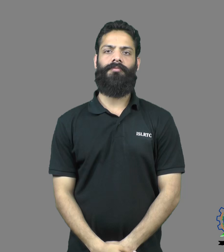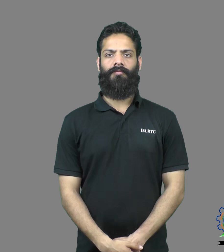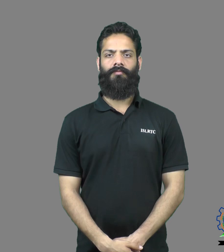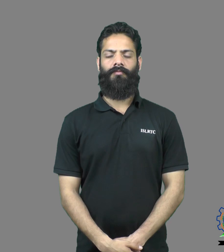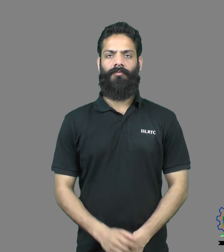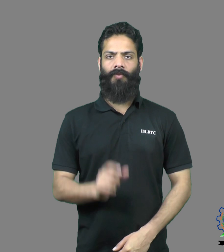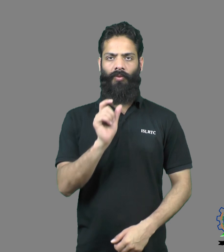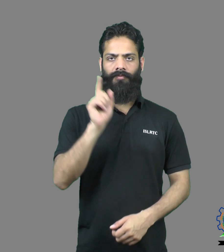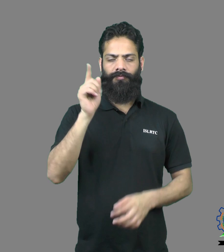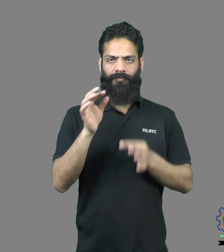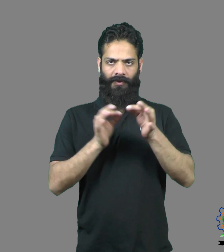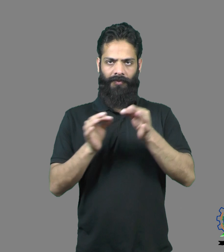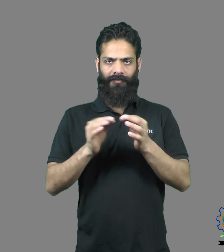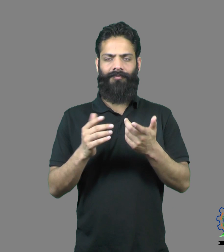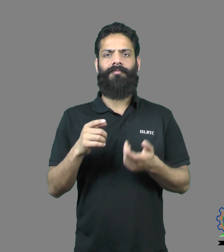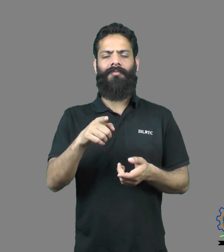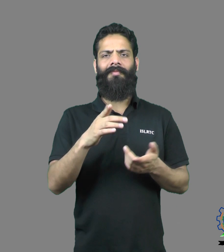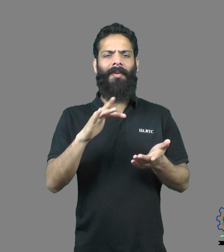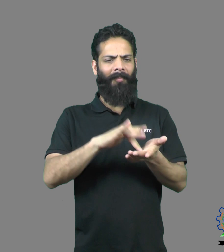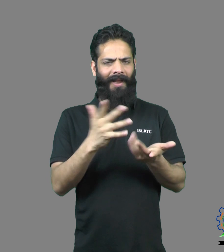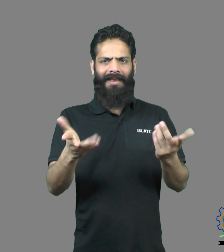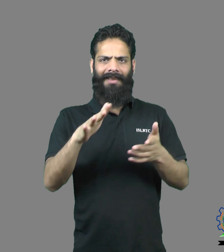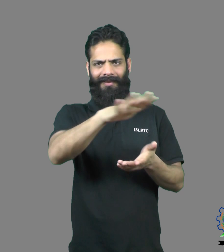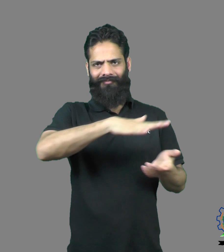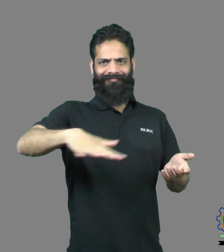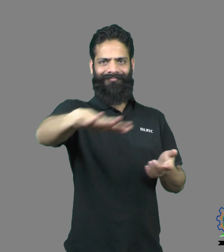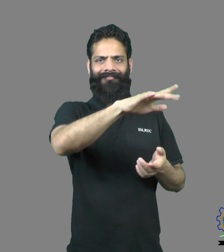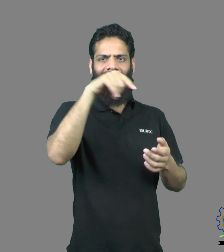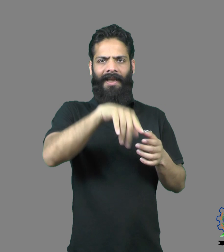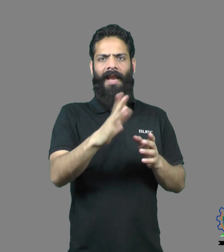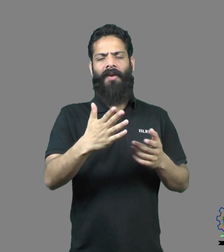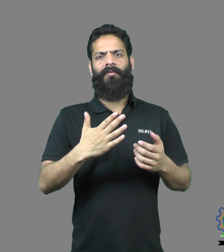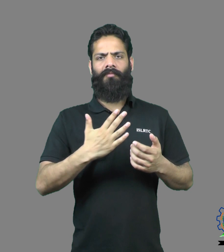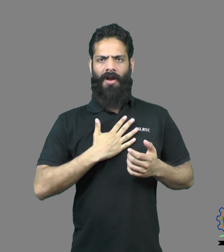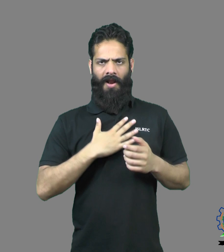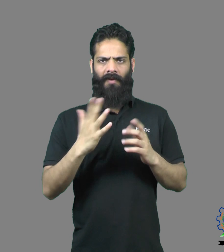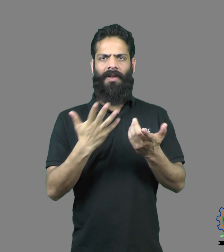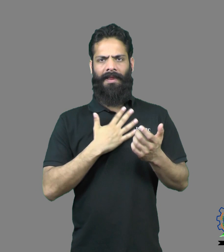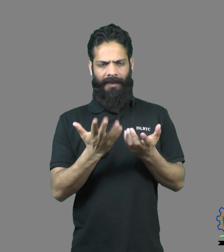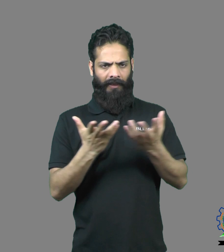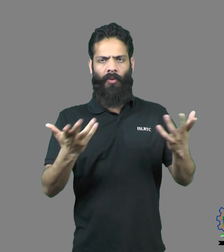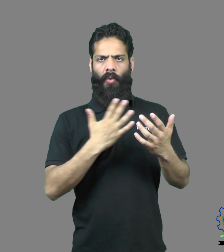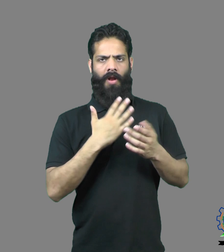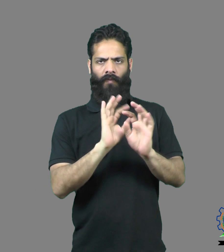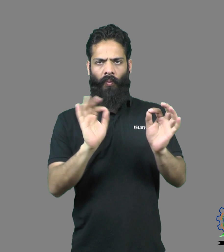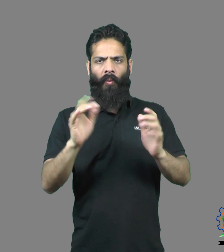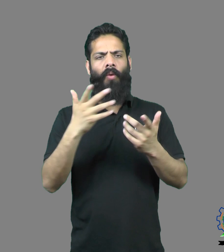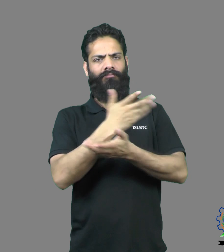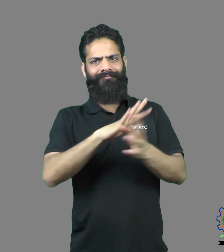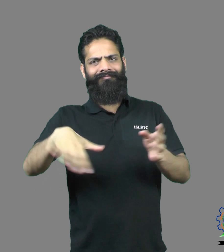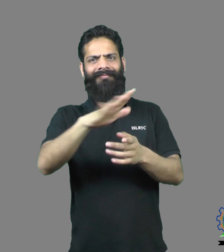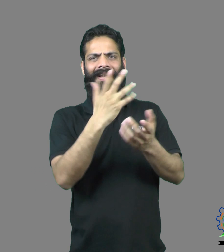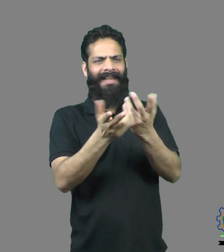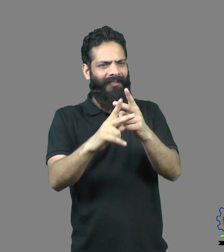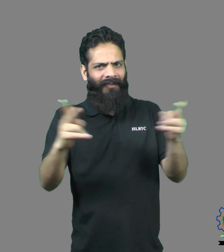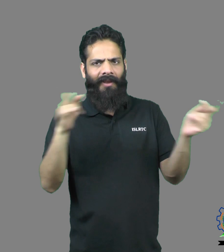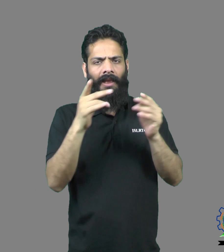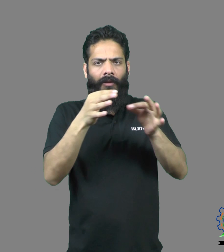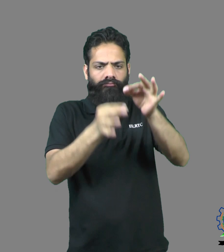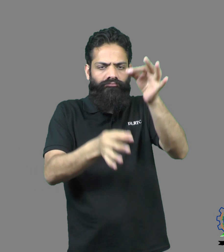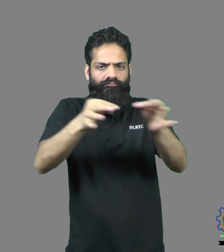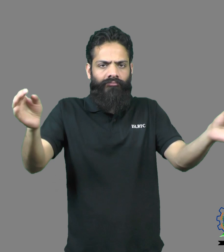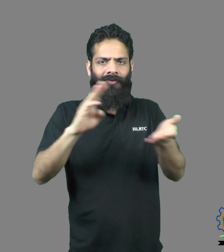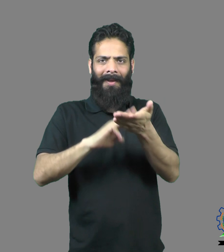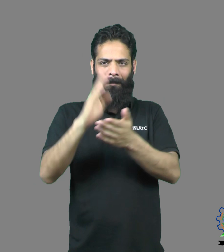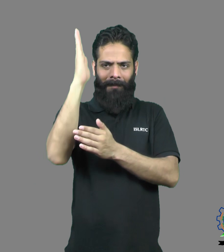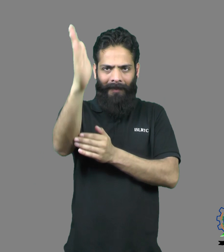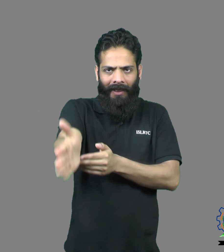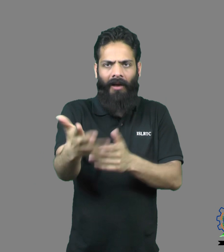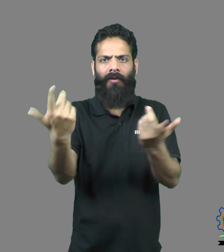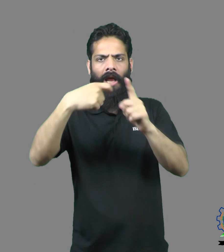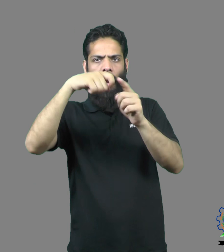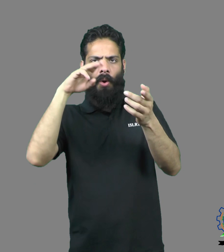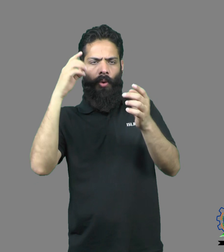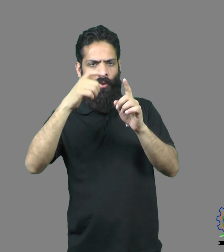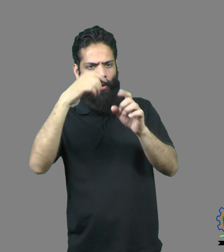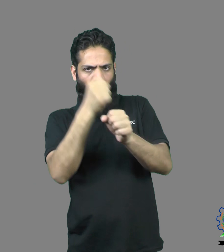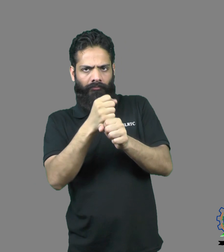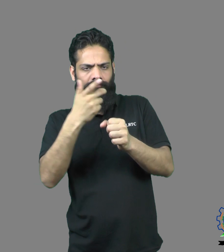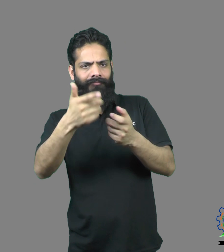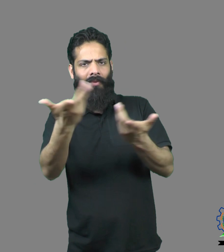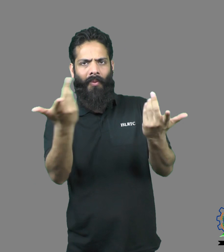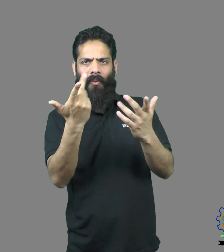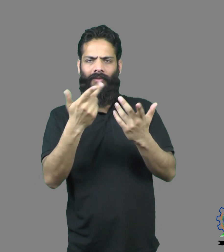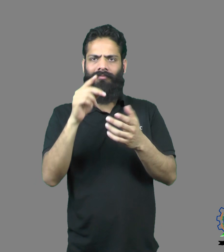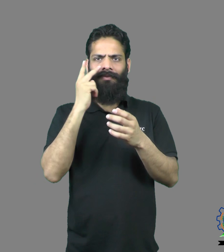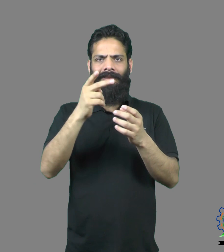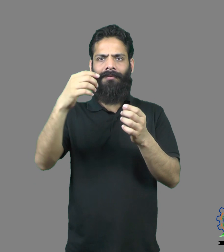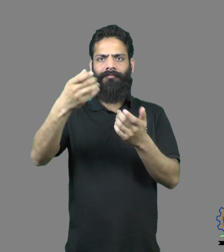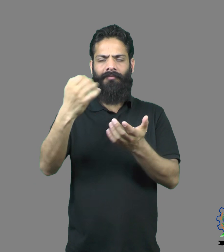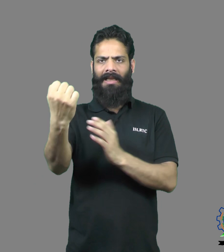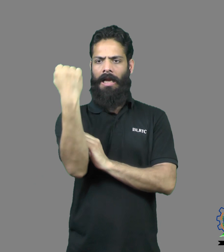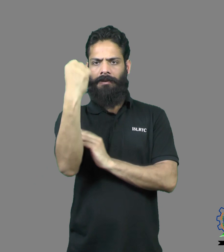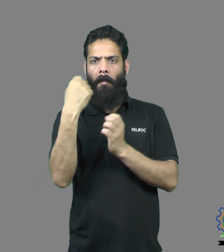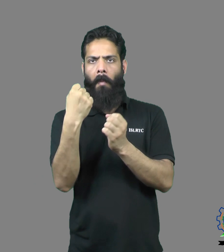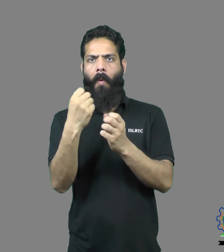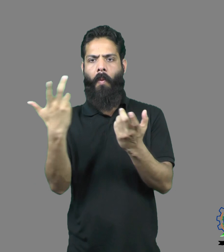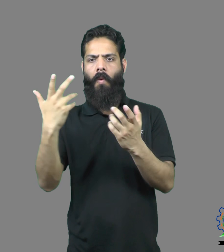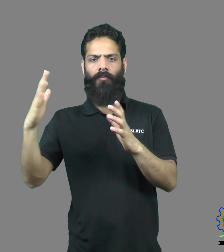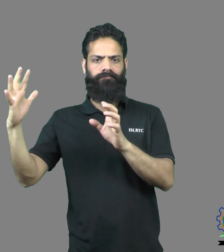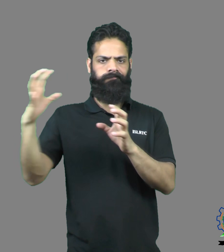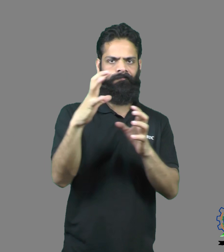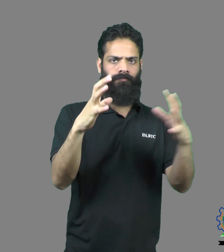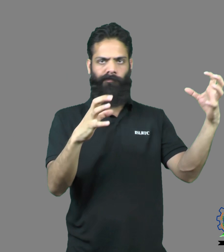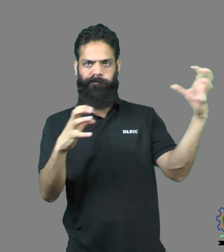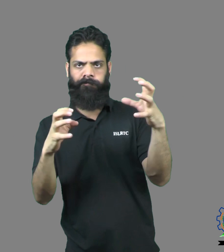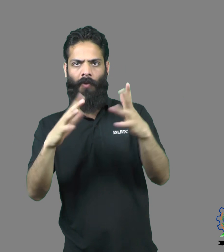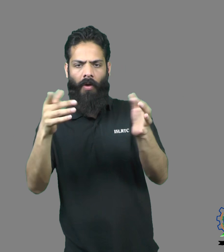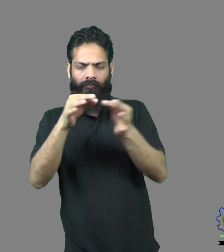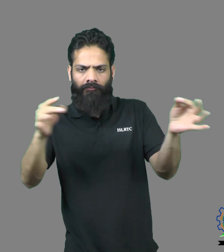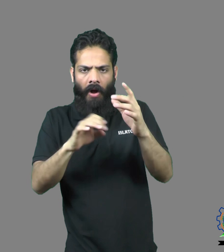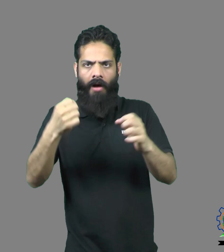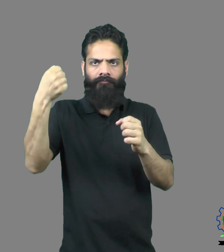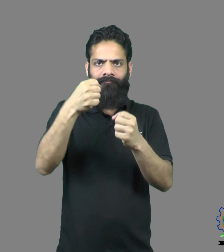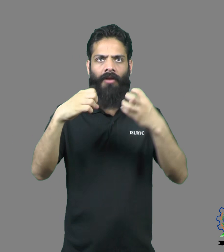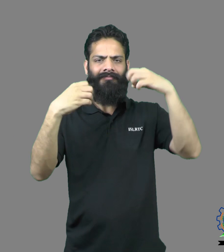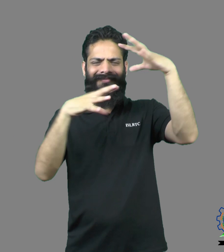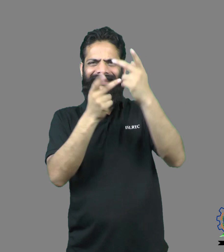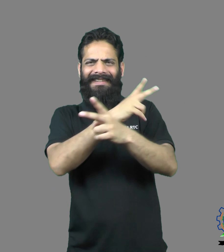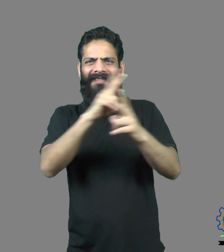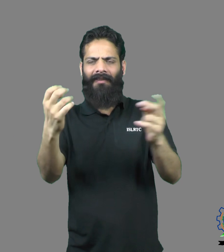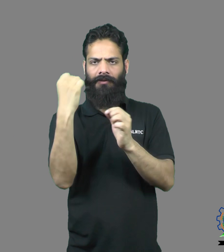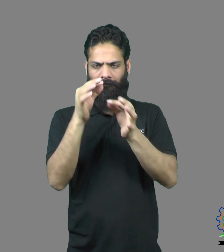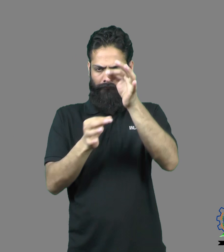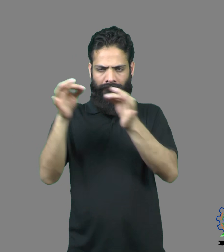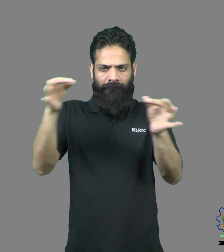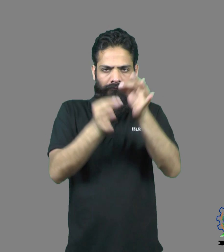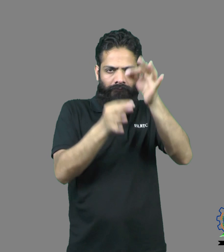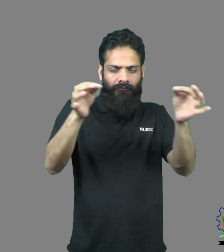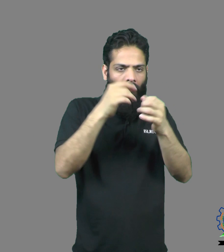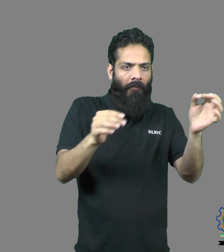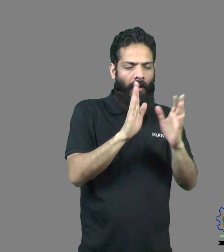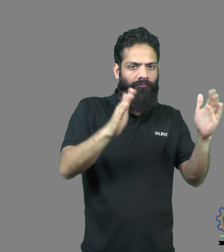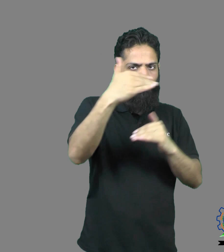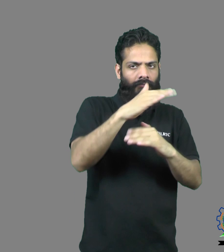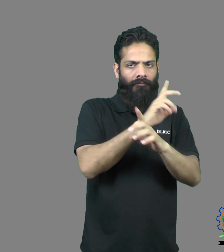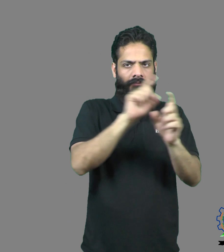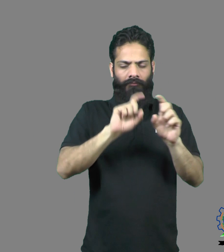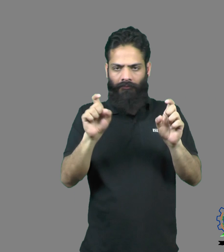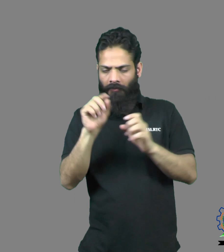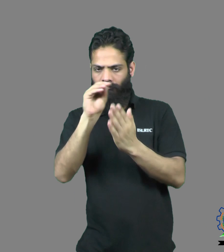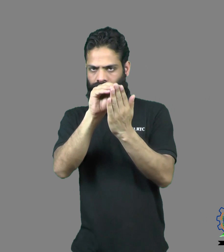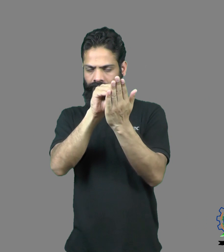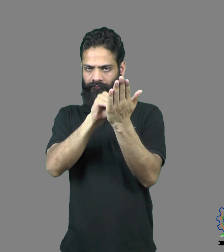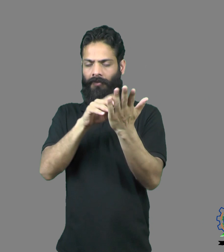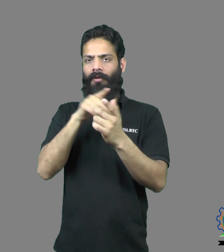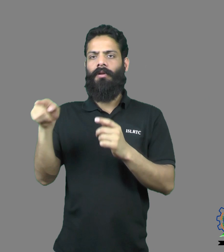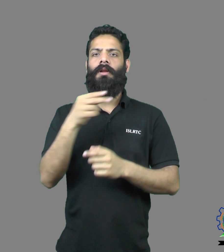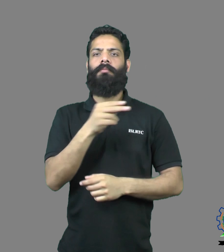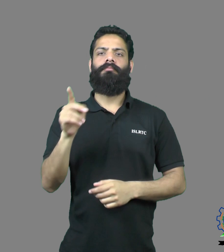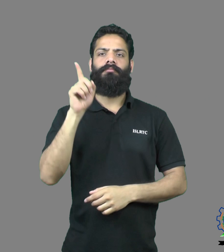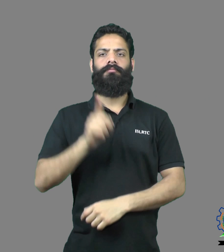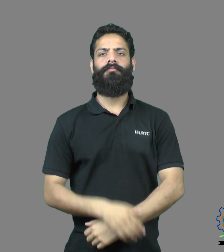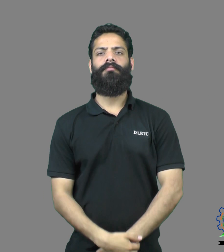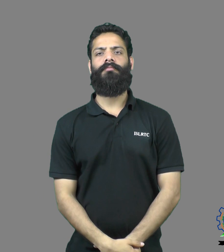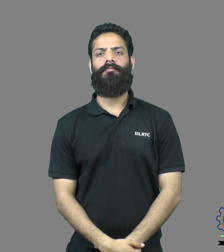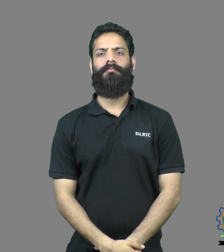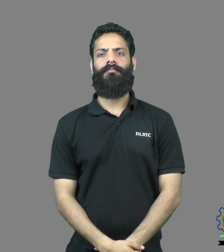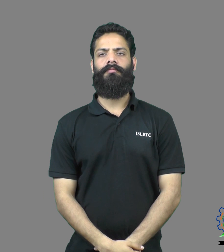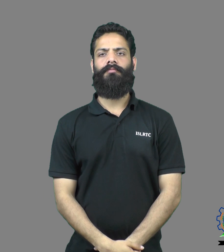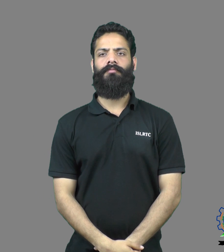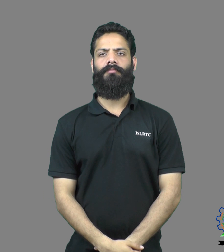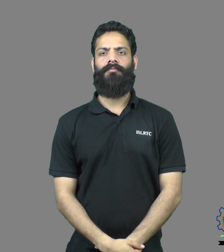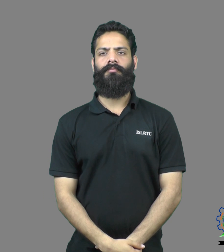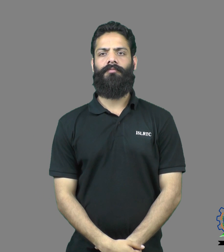Biophysical